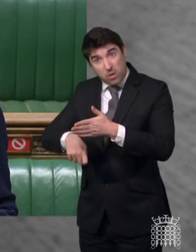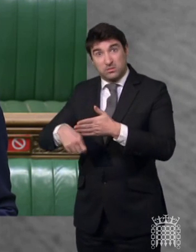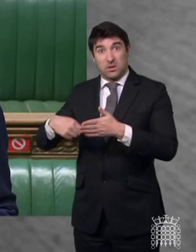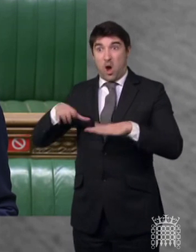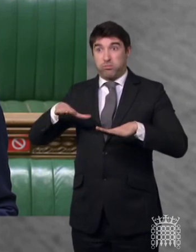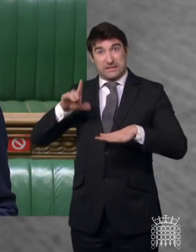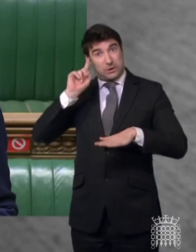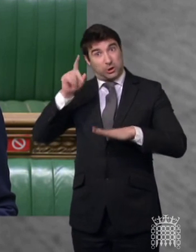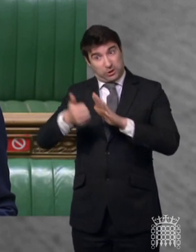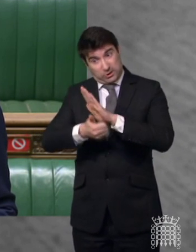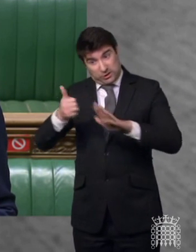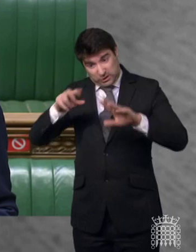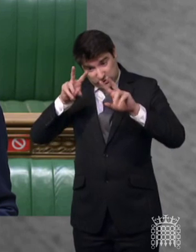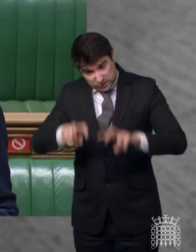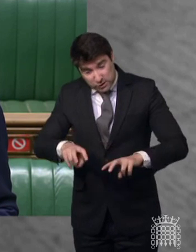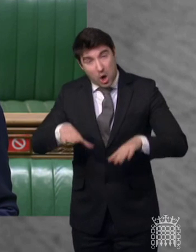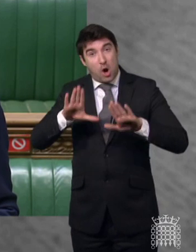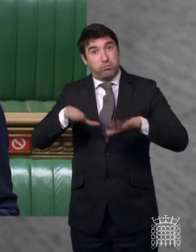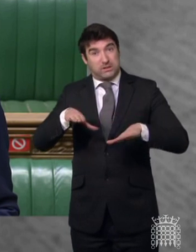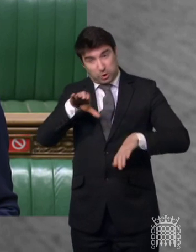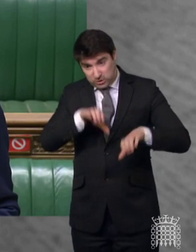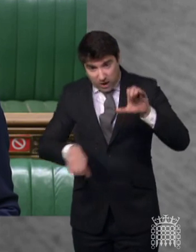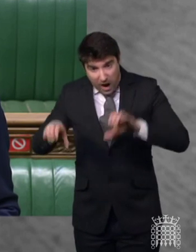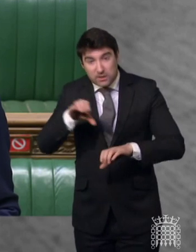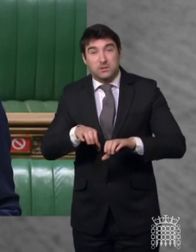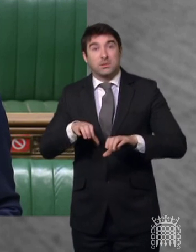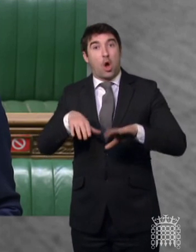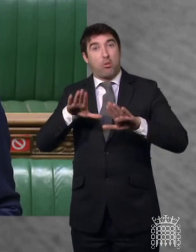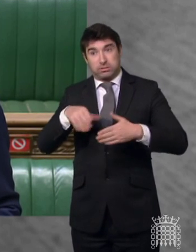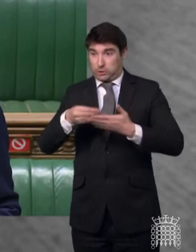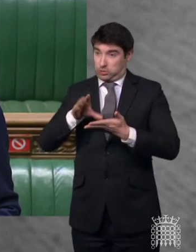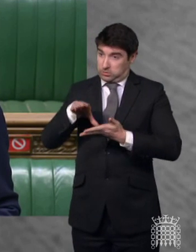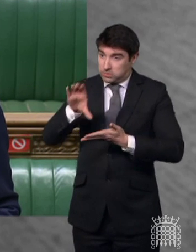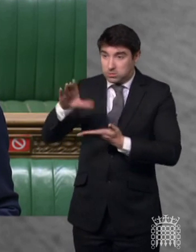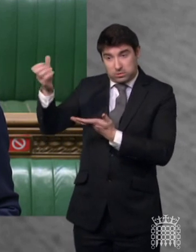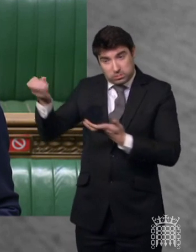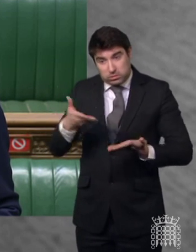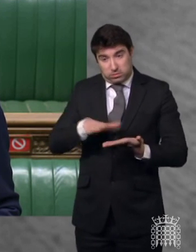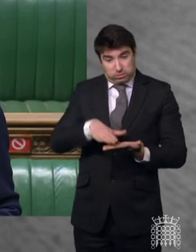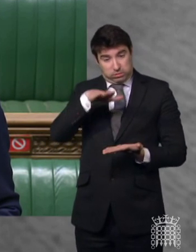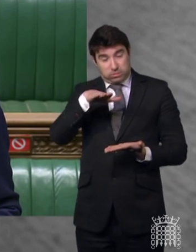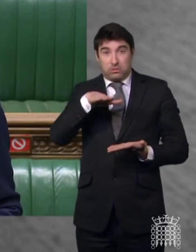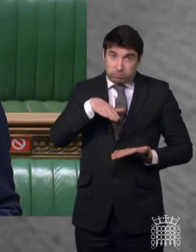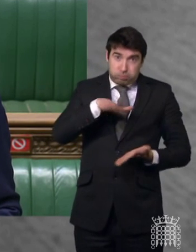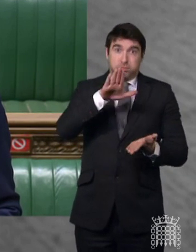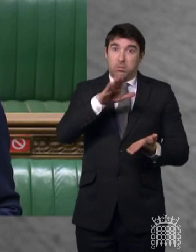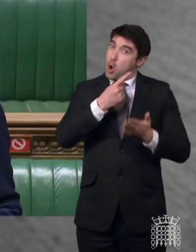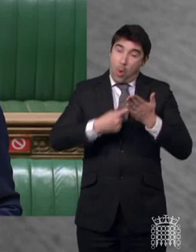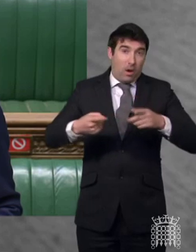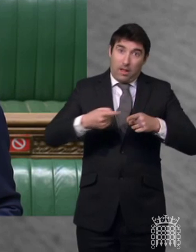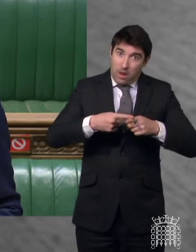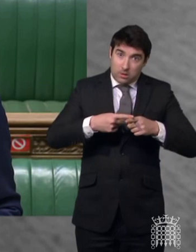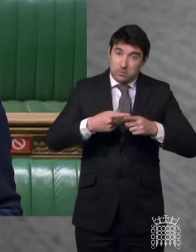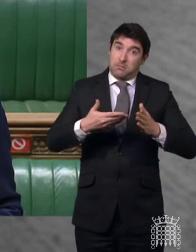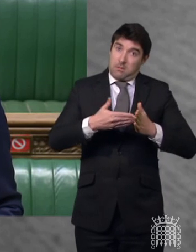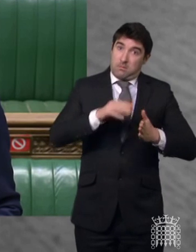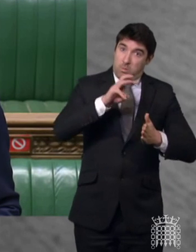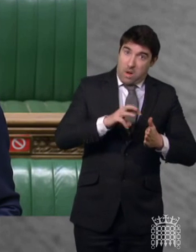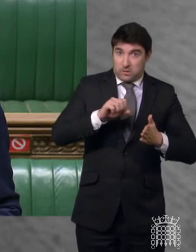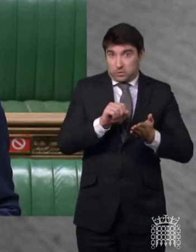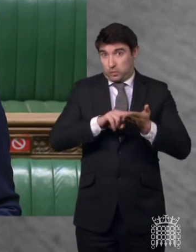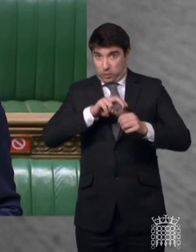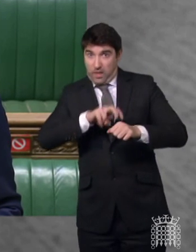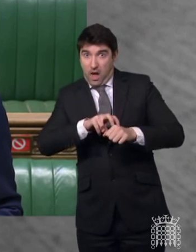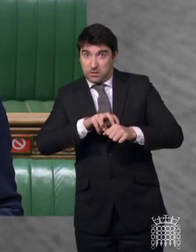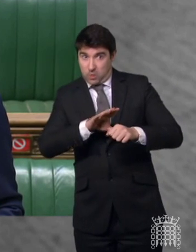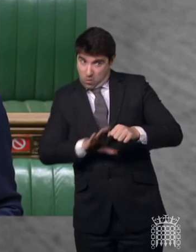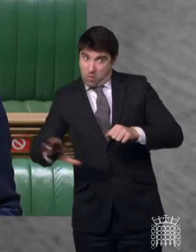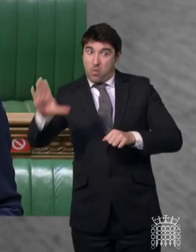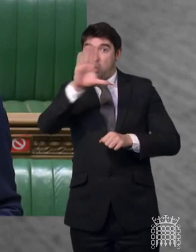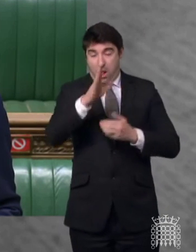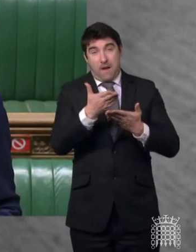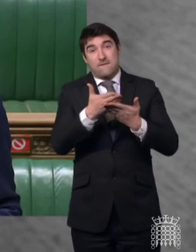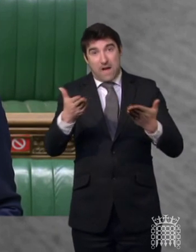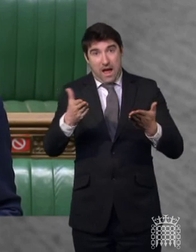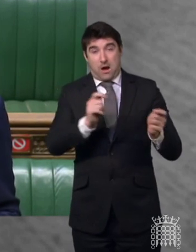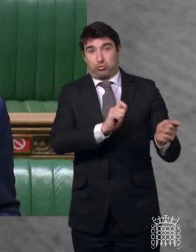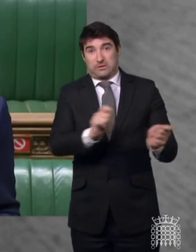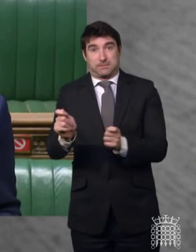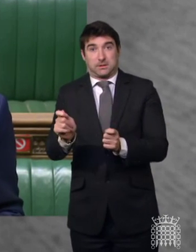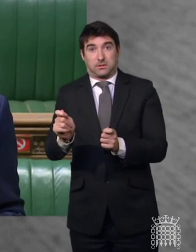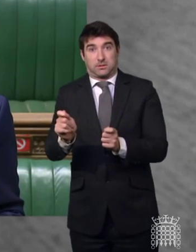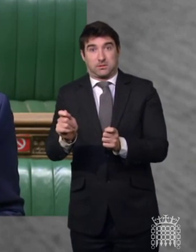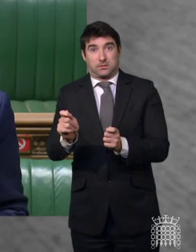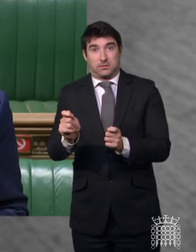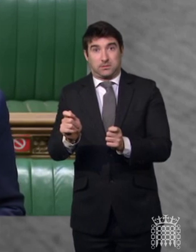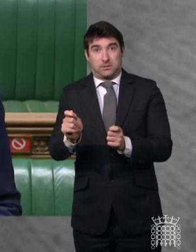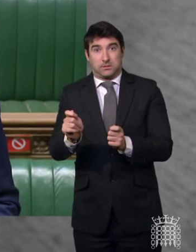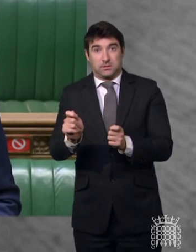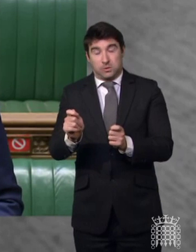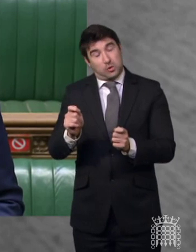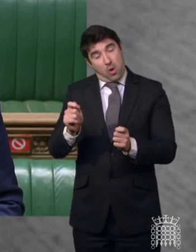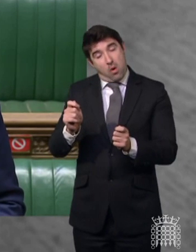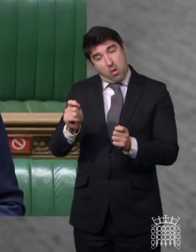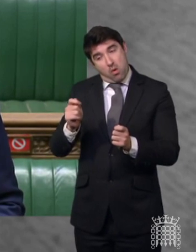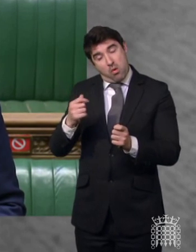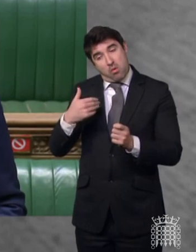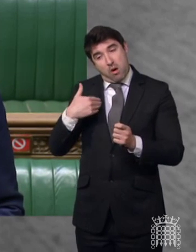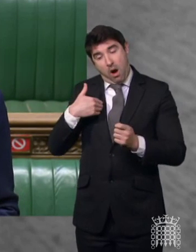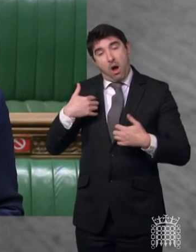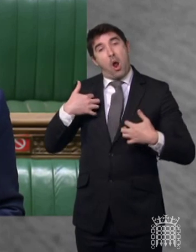effectively by UK science right across the country, can be deployed properly to everybody in the whole of the UK on a fair and equitable basis according to their clinical need.